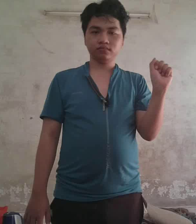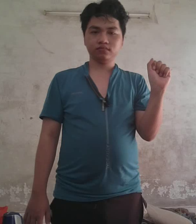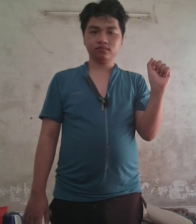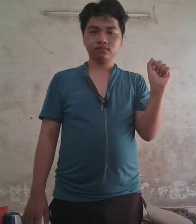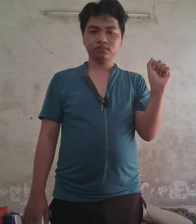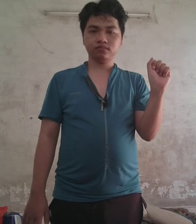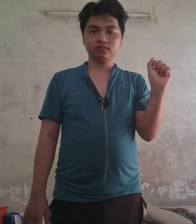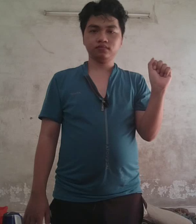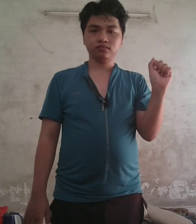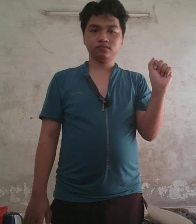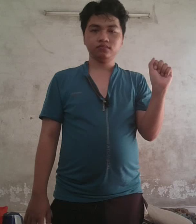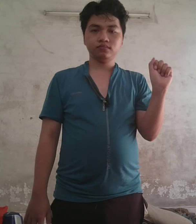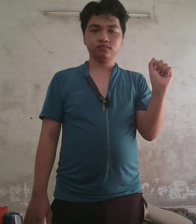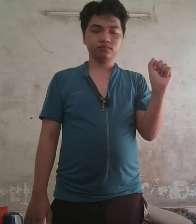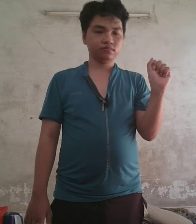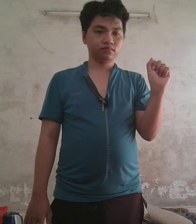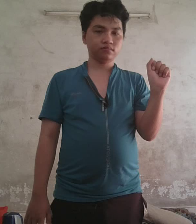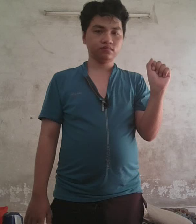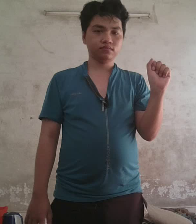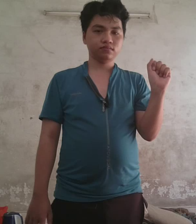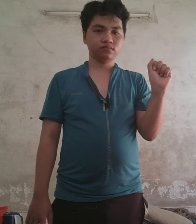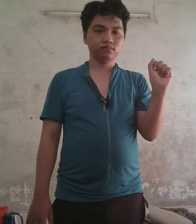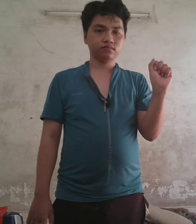a